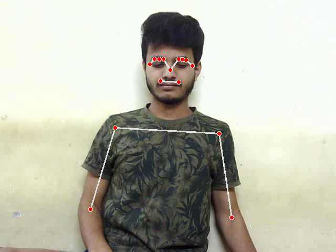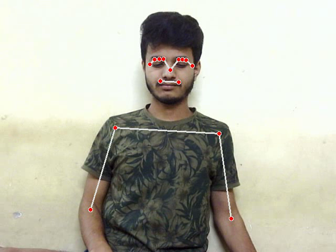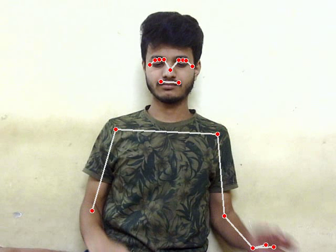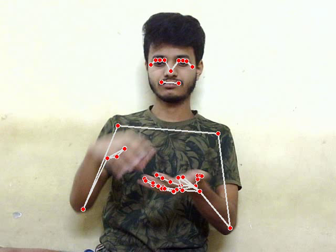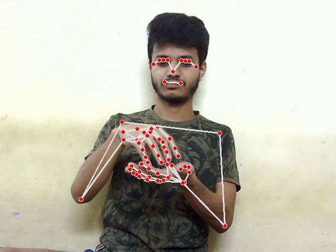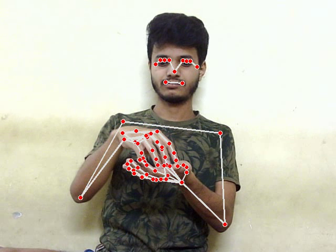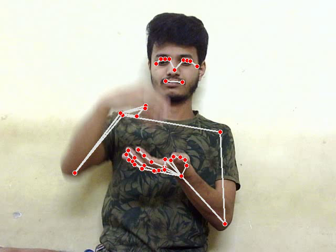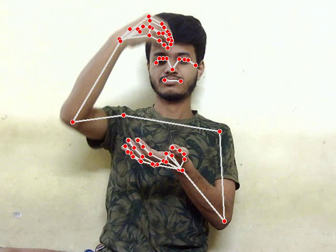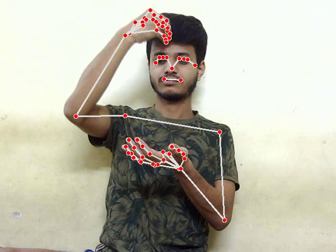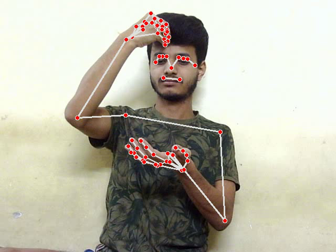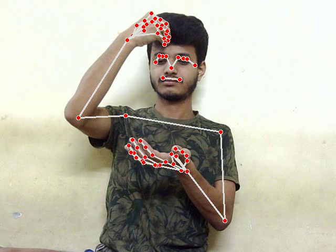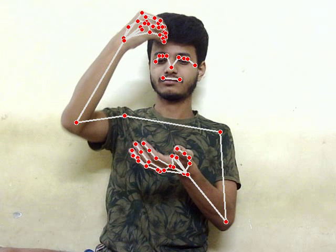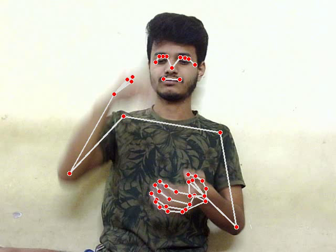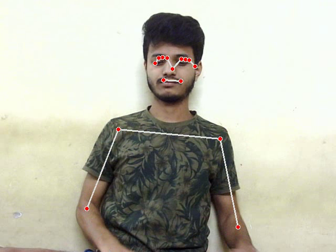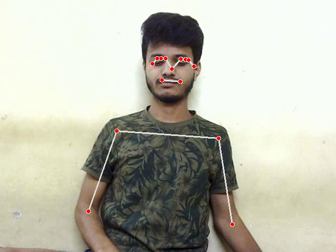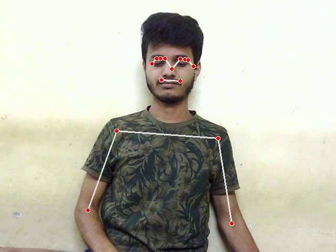learn